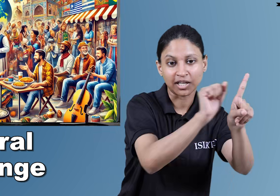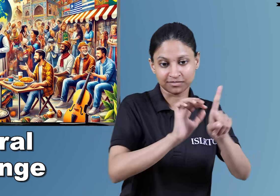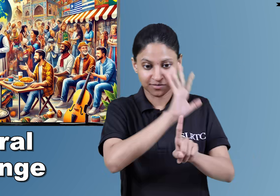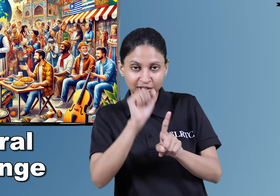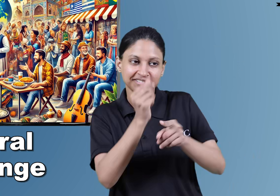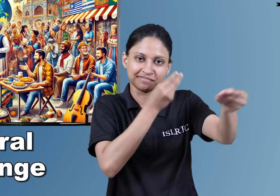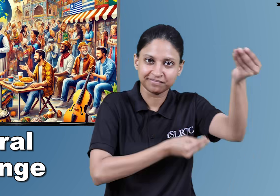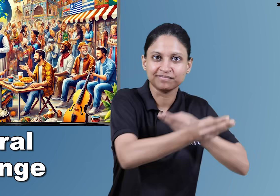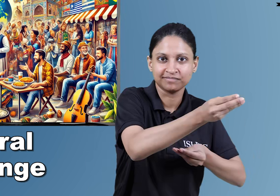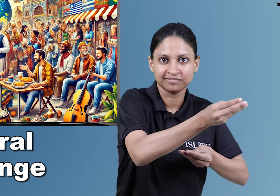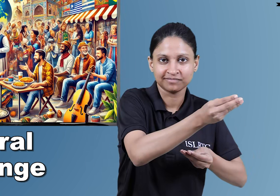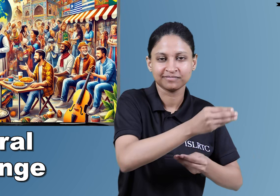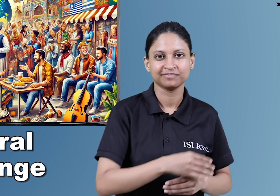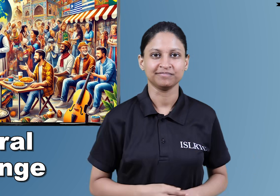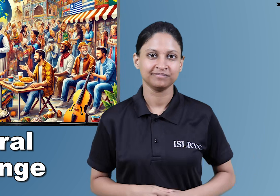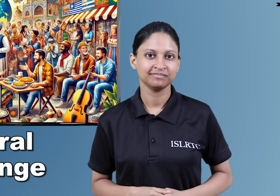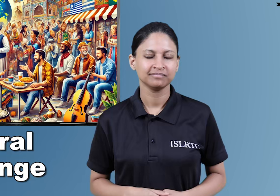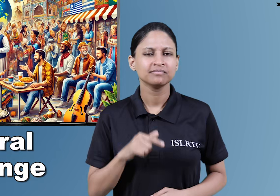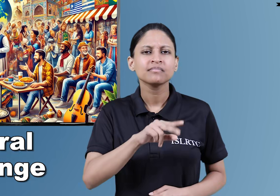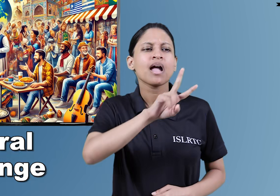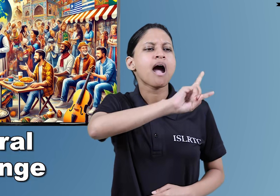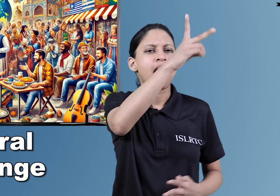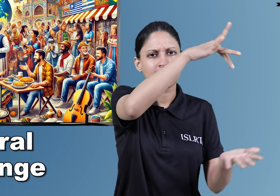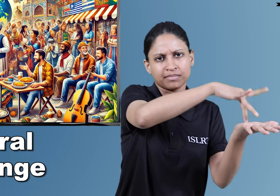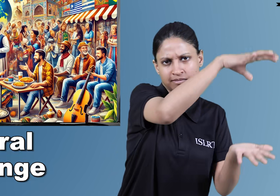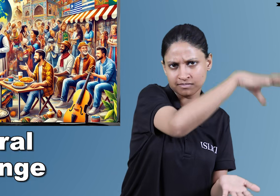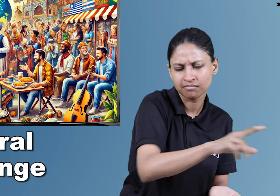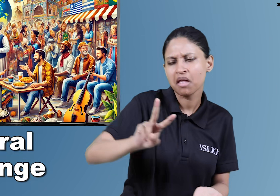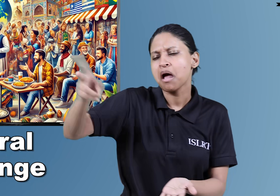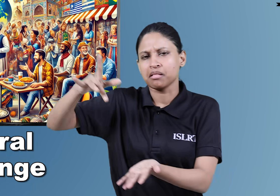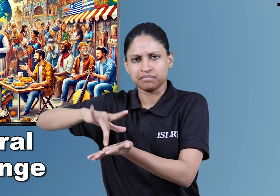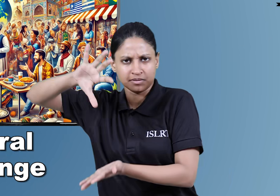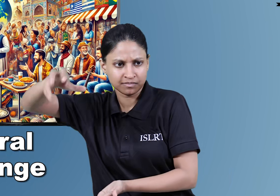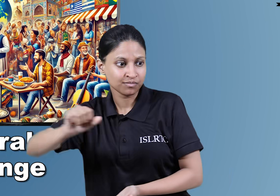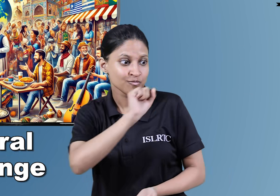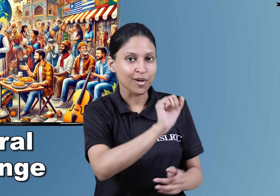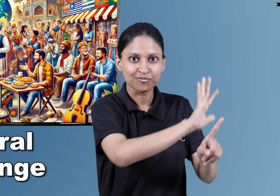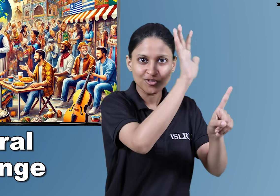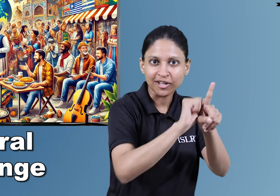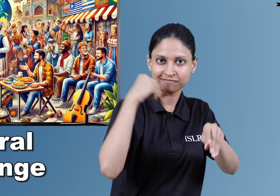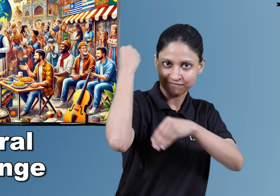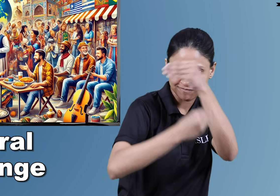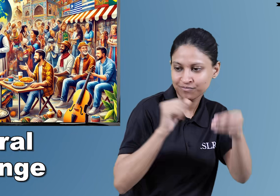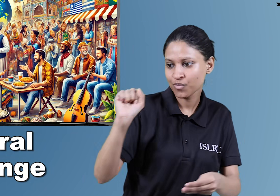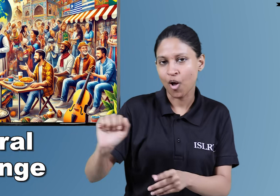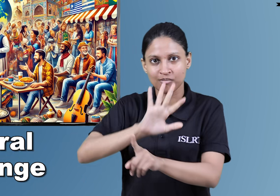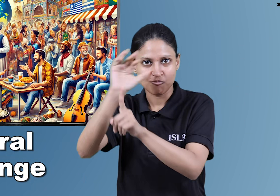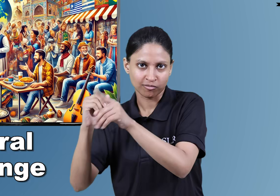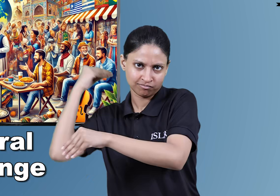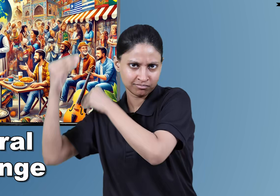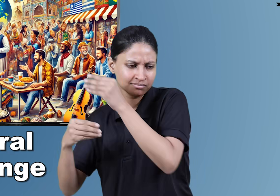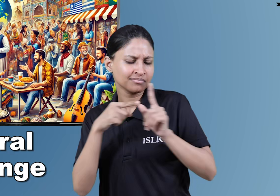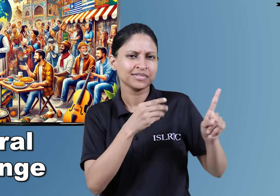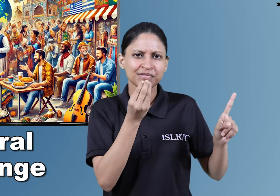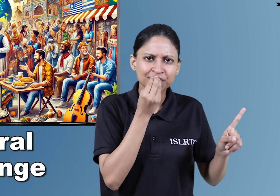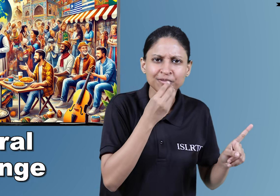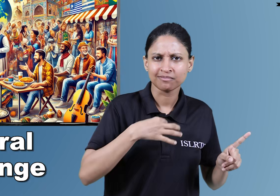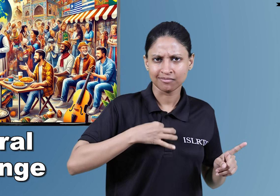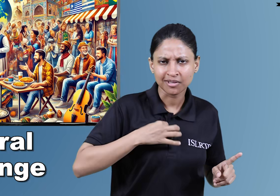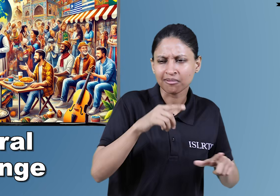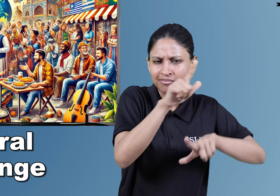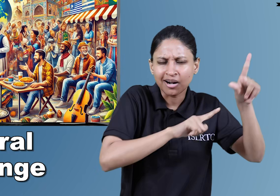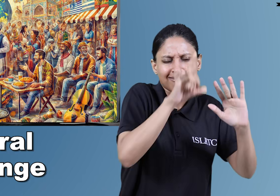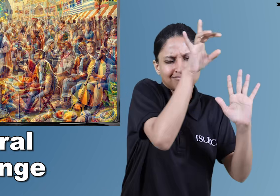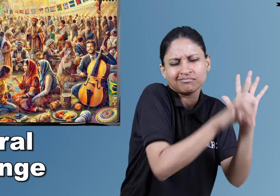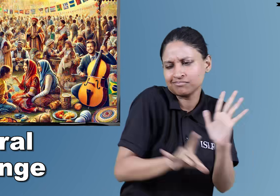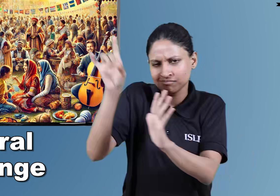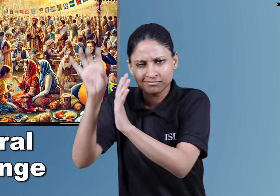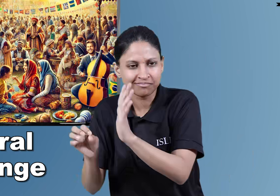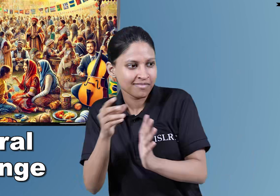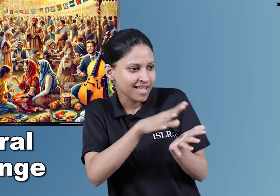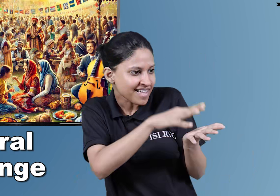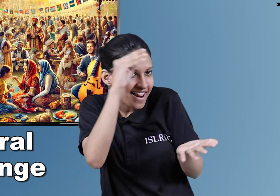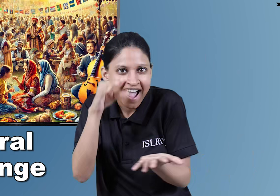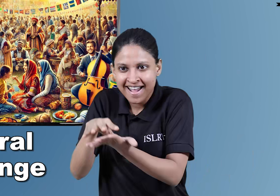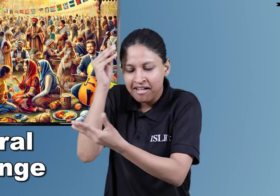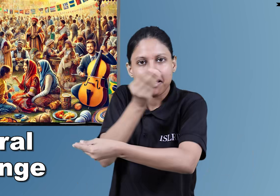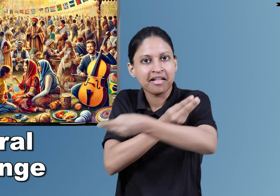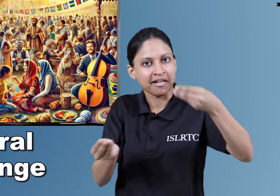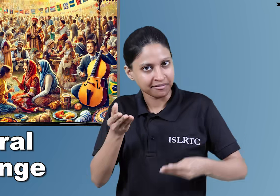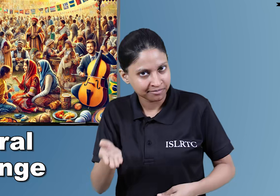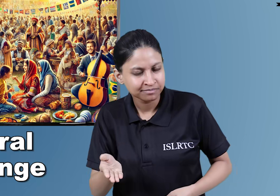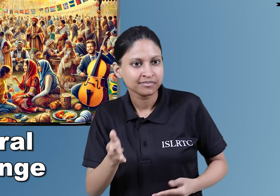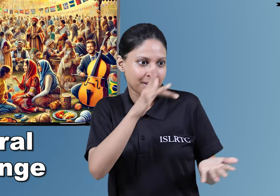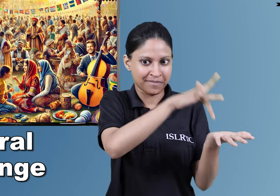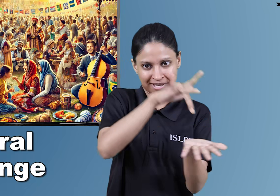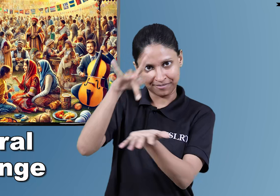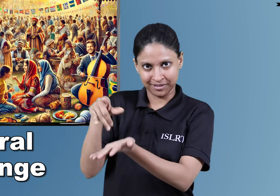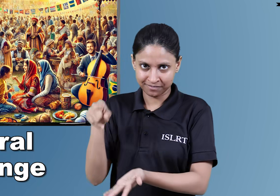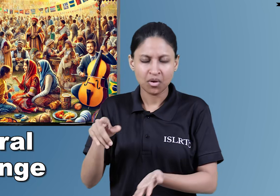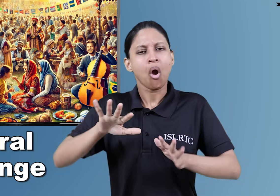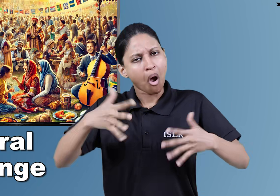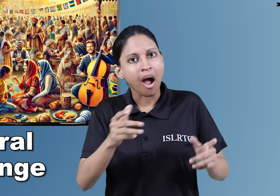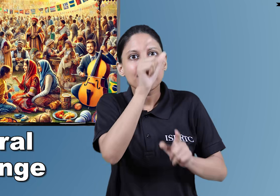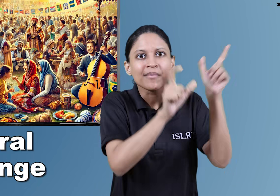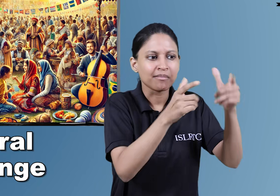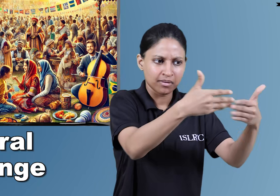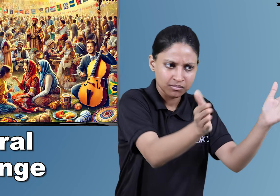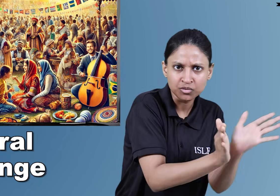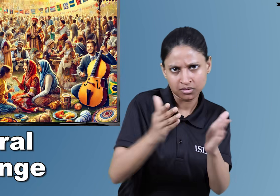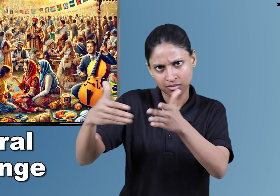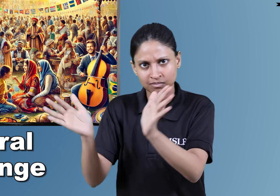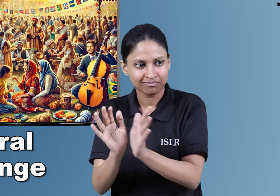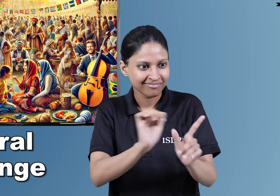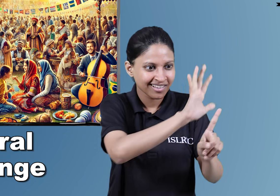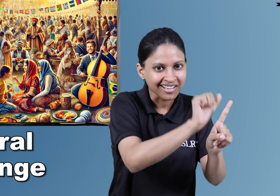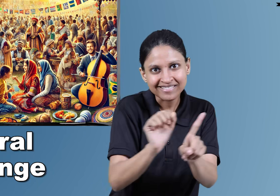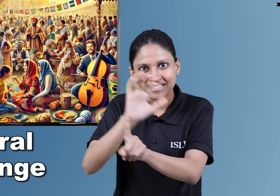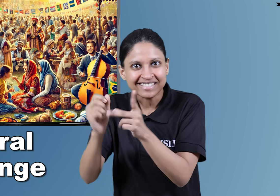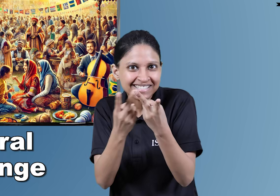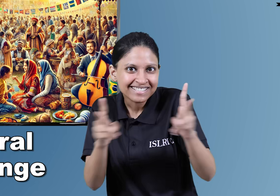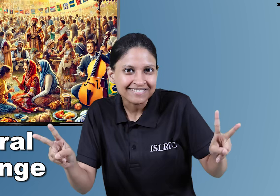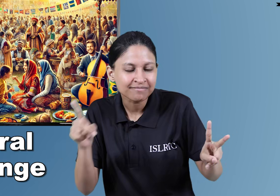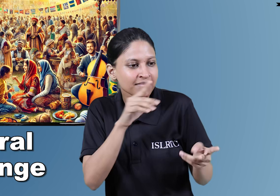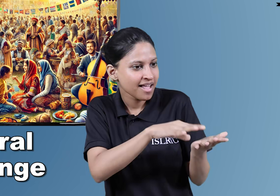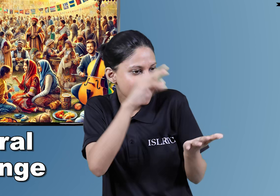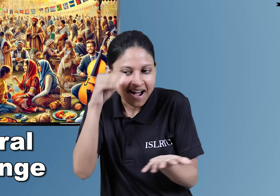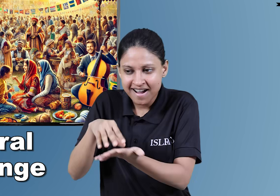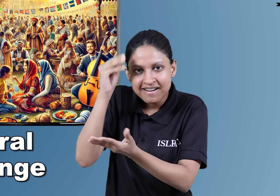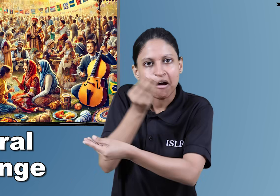Cultural Exchange The practice of sharing cultural knowledge, traditions, and customs between different nations, such as their language, food, clothing, etc., or between different communities.